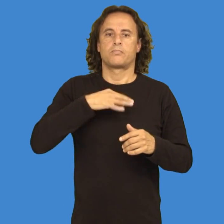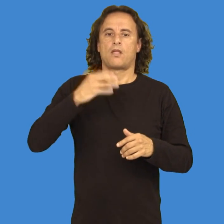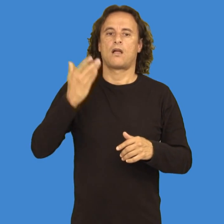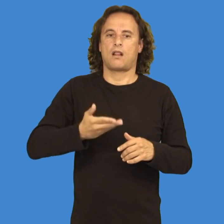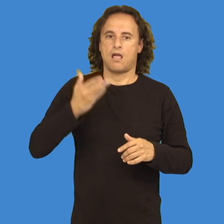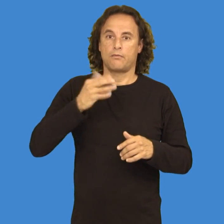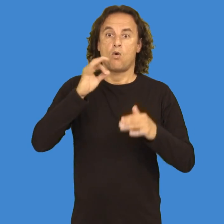importar